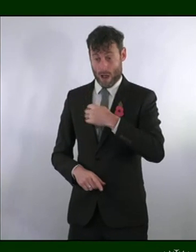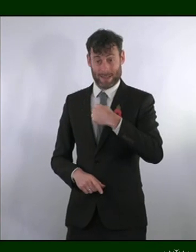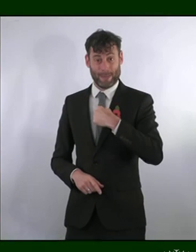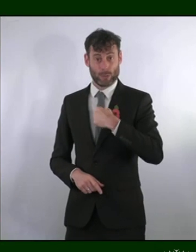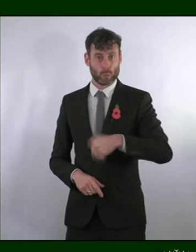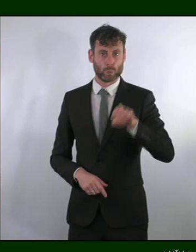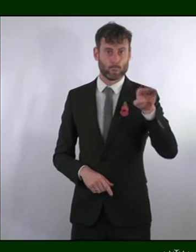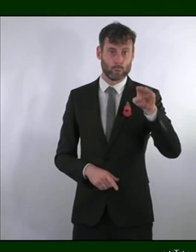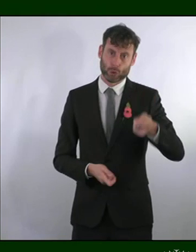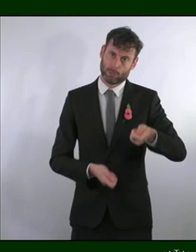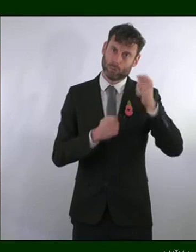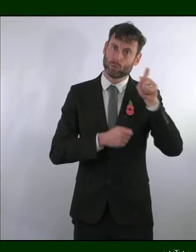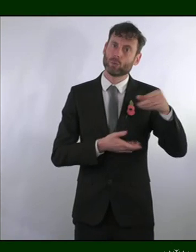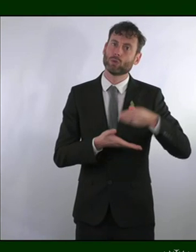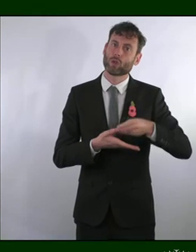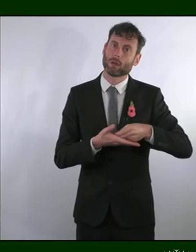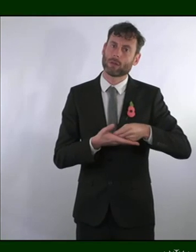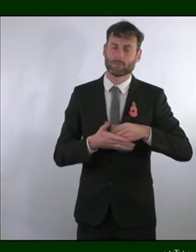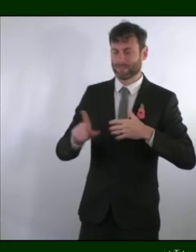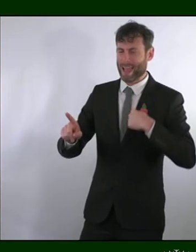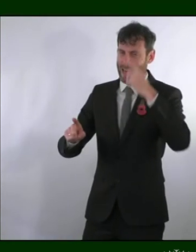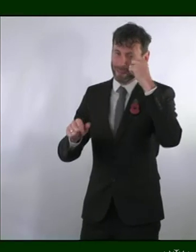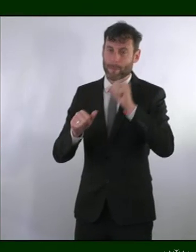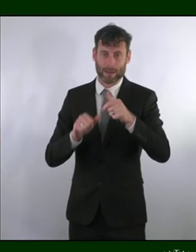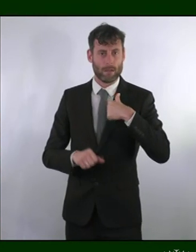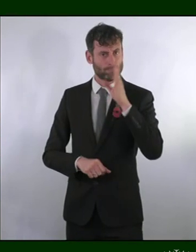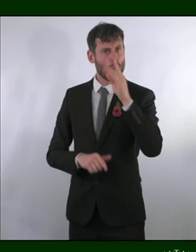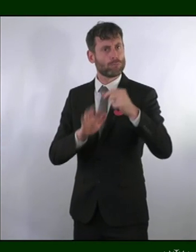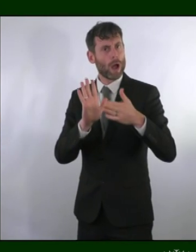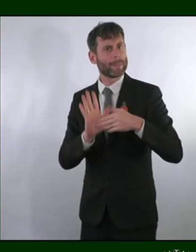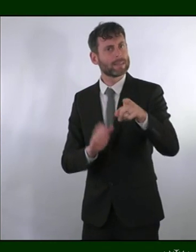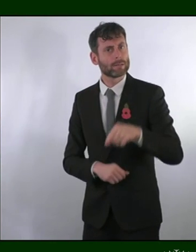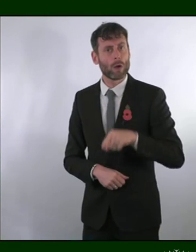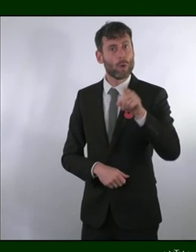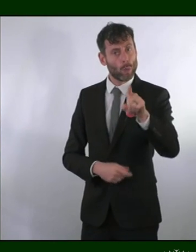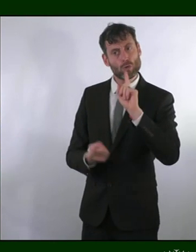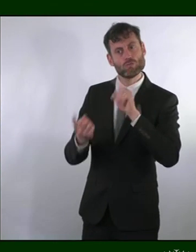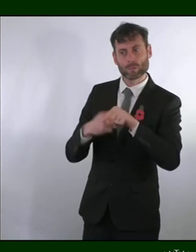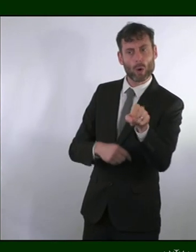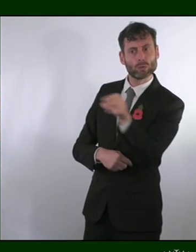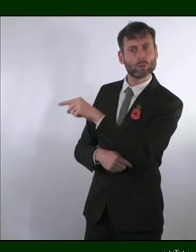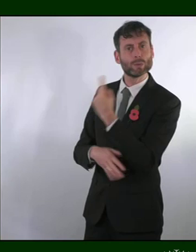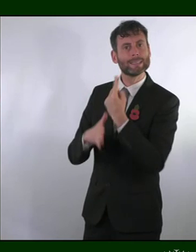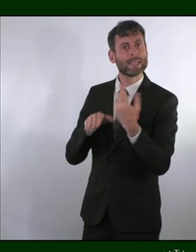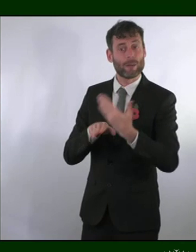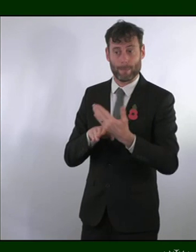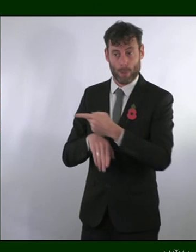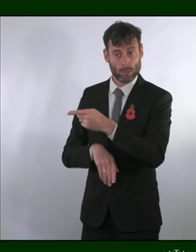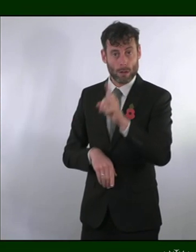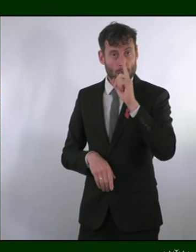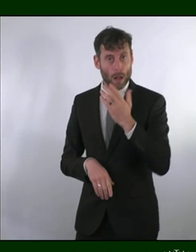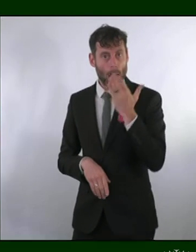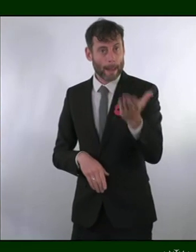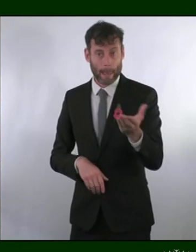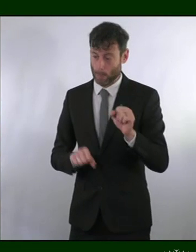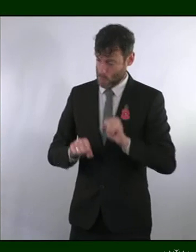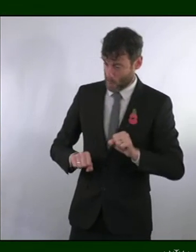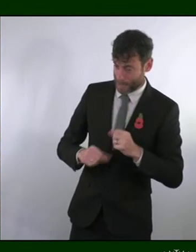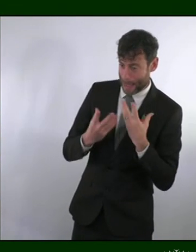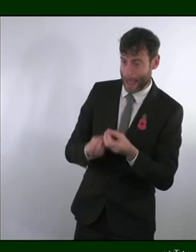What would the Prime Minister say to Chris and millions like him who are desperately waiting for the Chancellor to address this injustice?